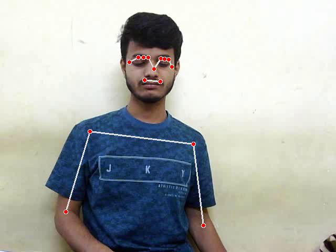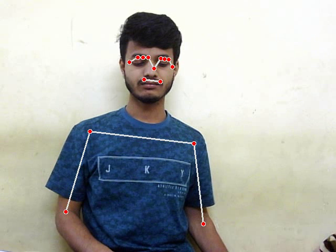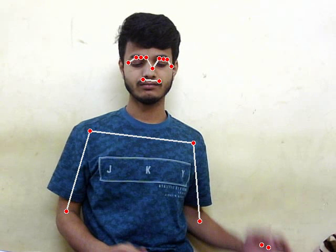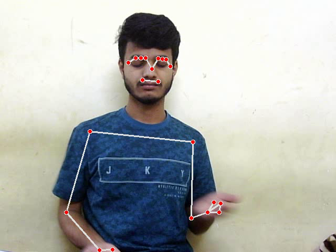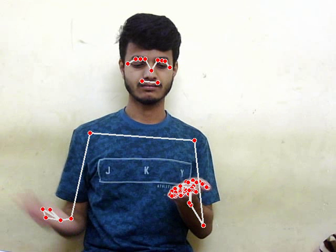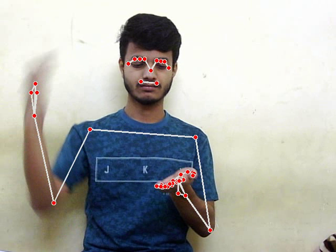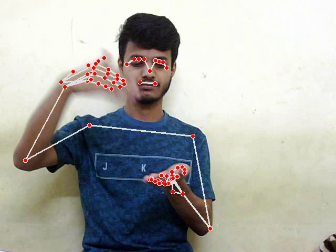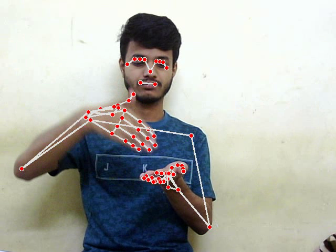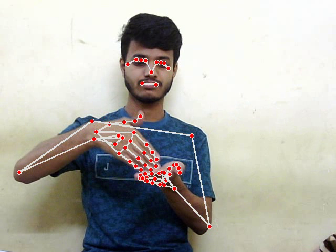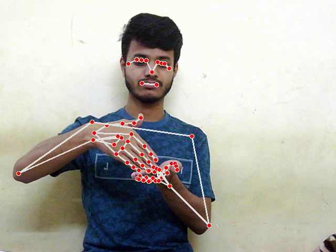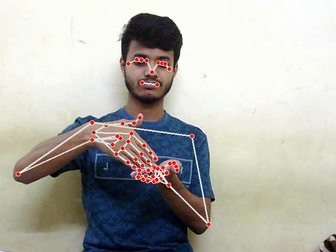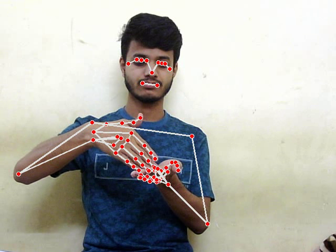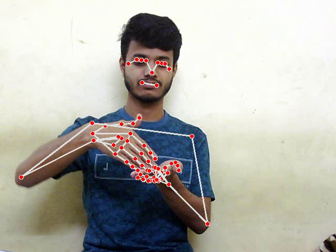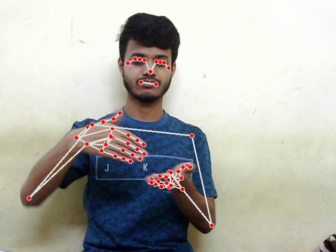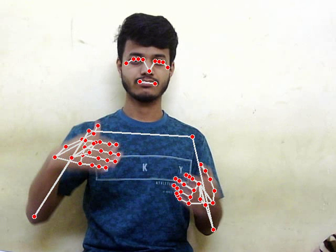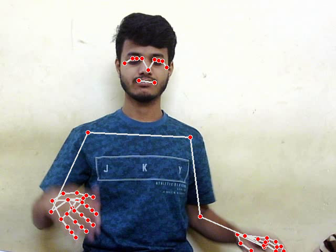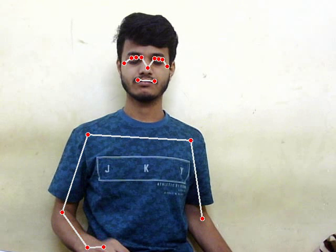again